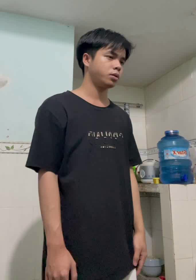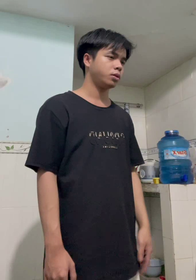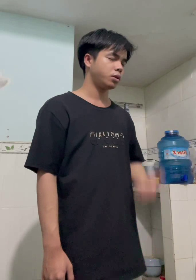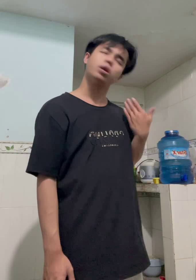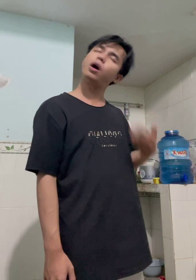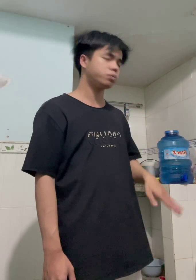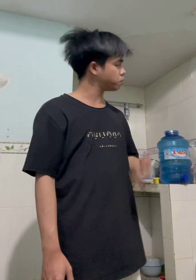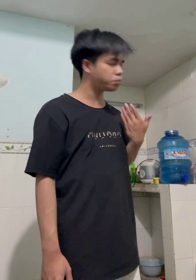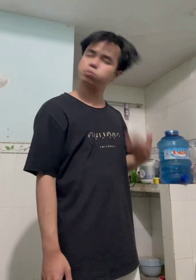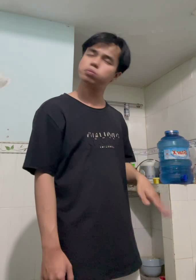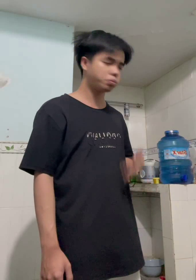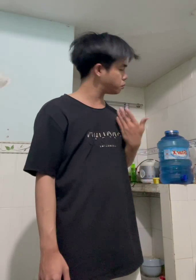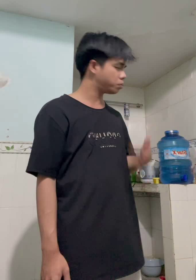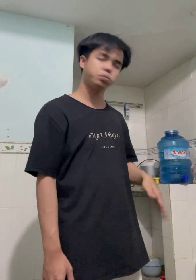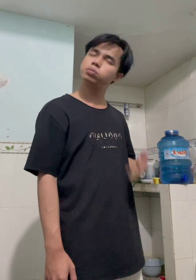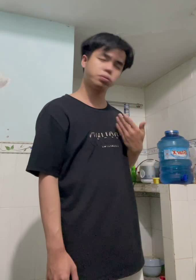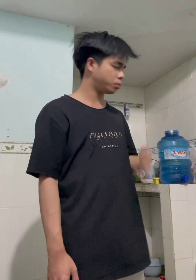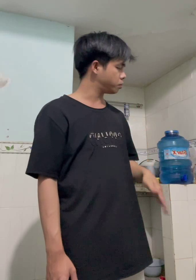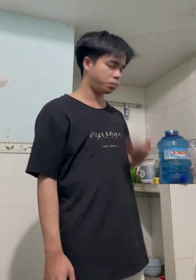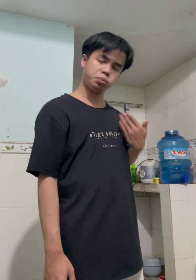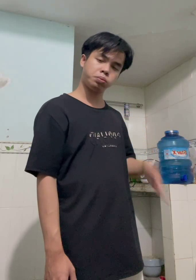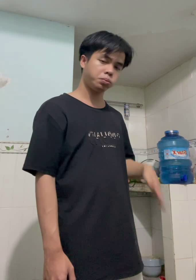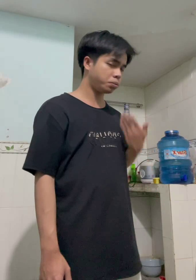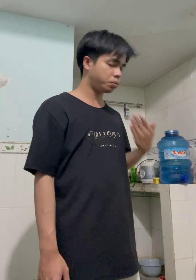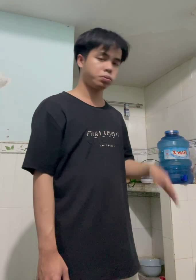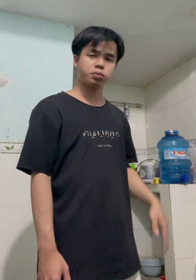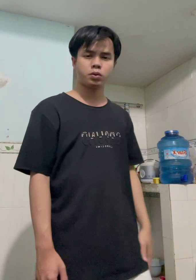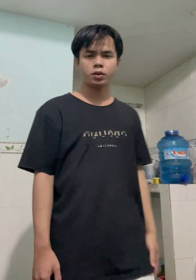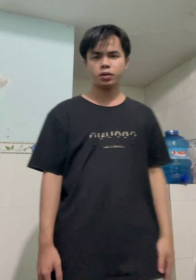nong